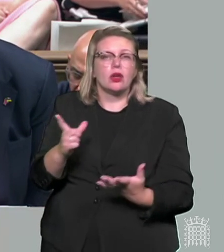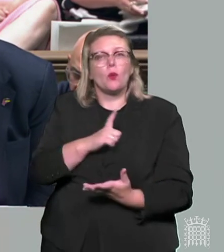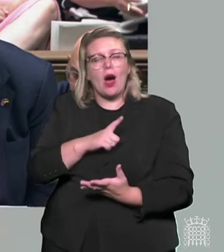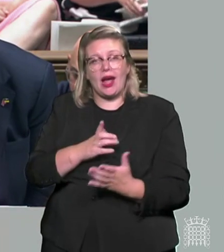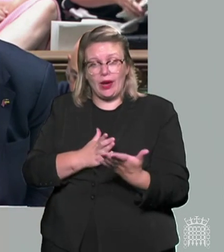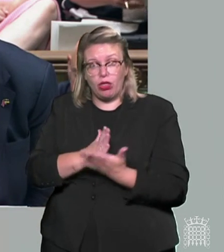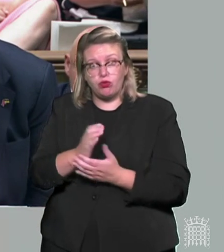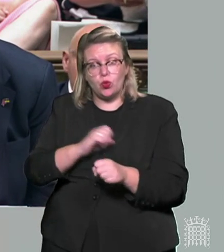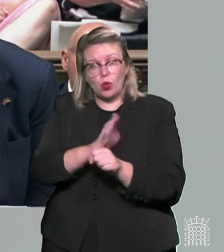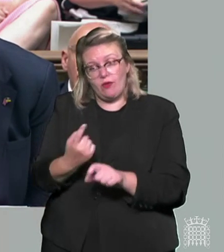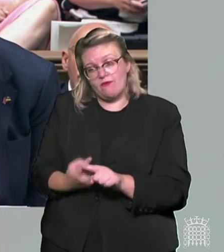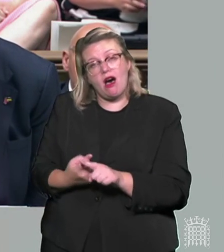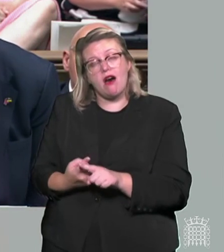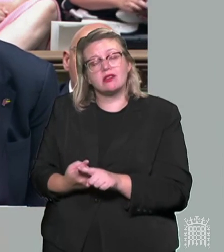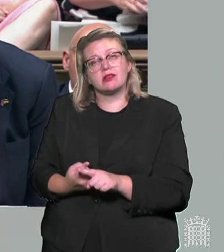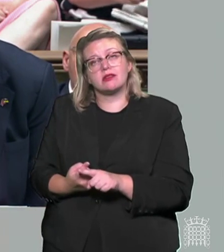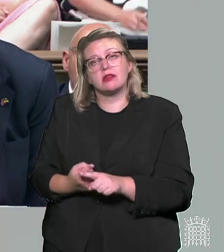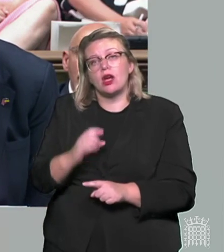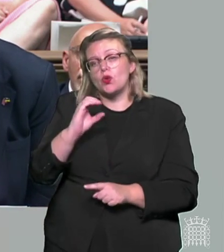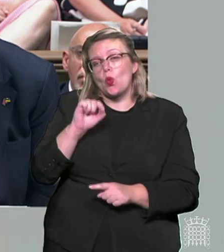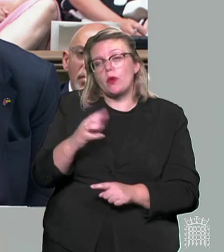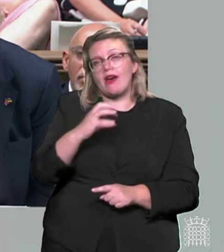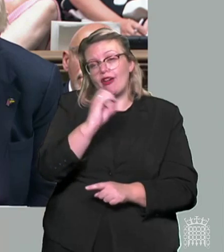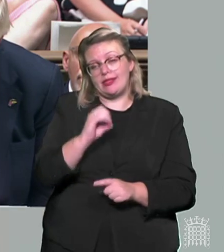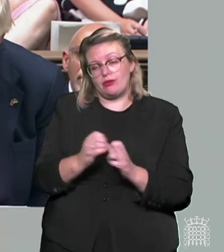We had 0.5% growth in May.